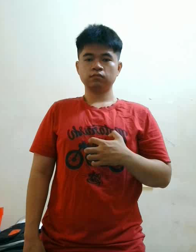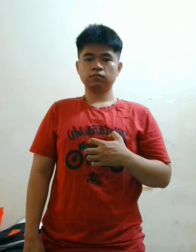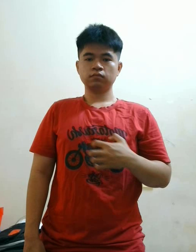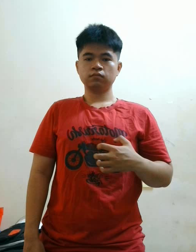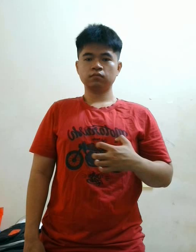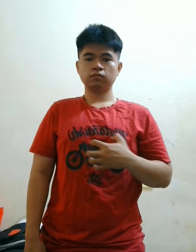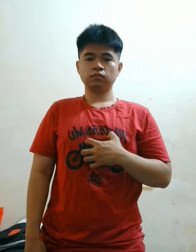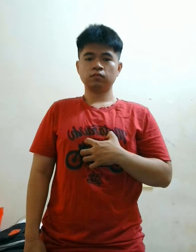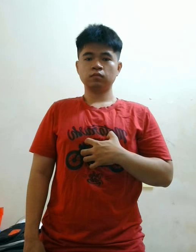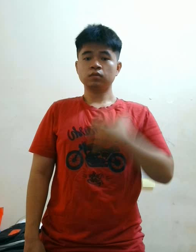tuc gian